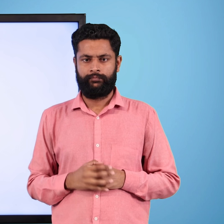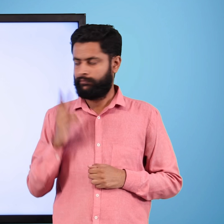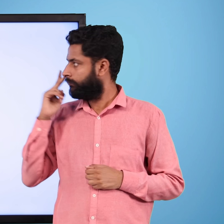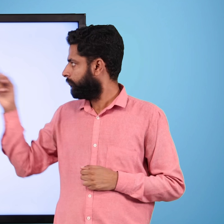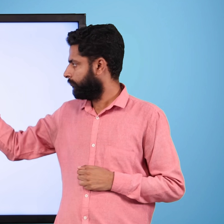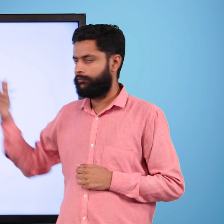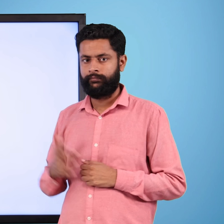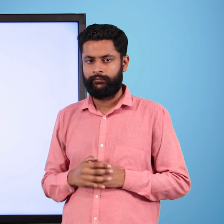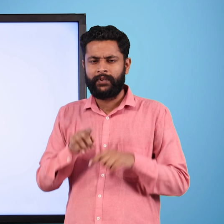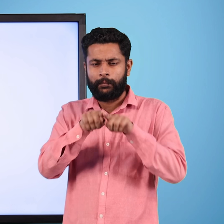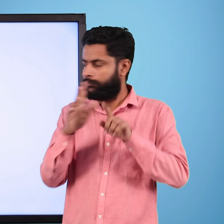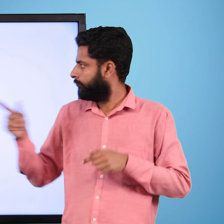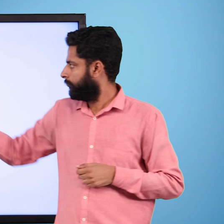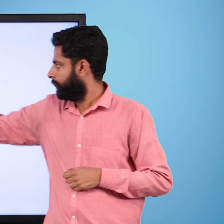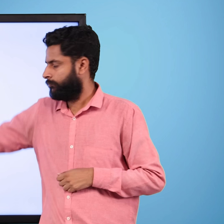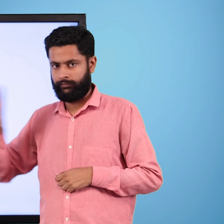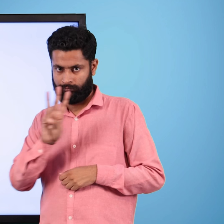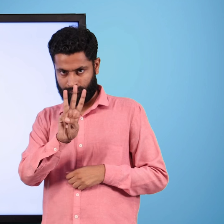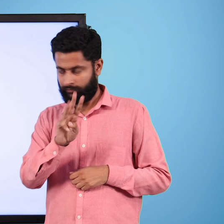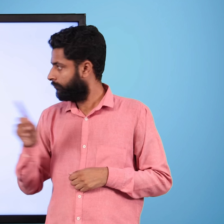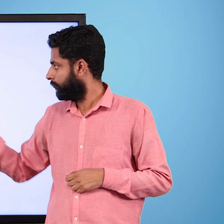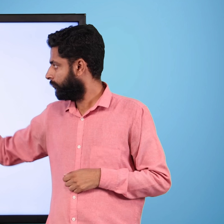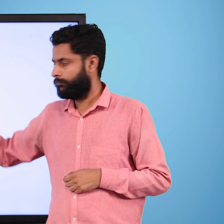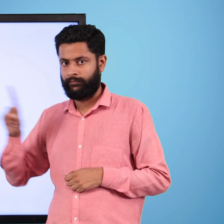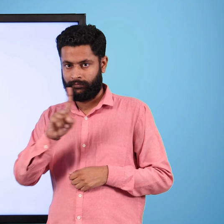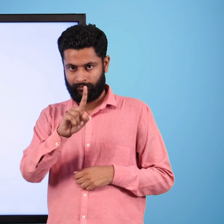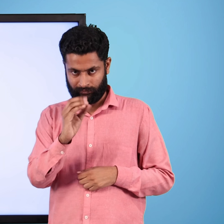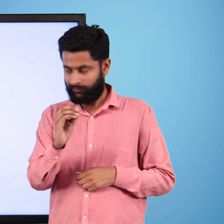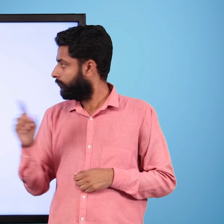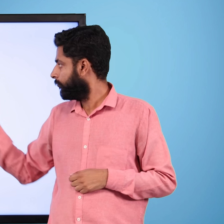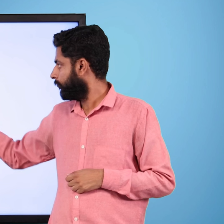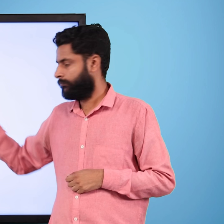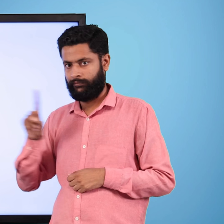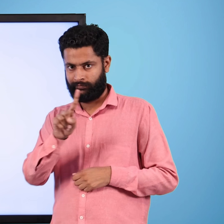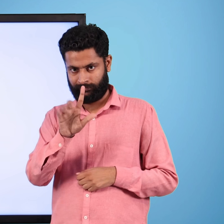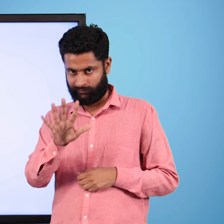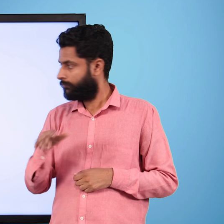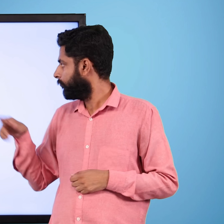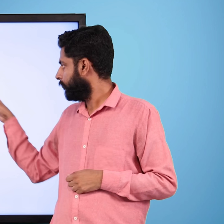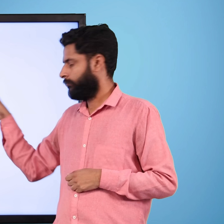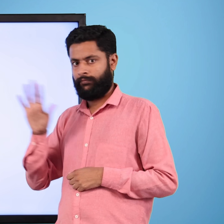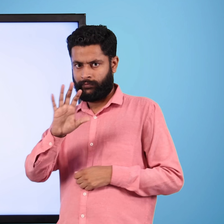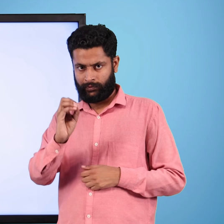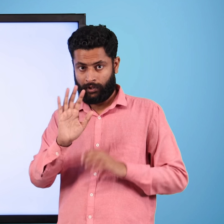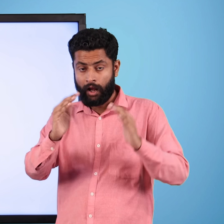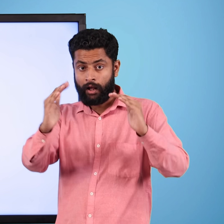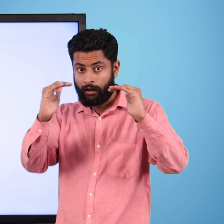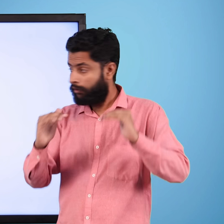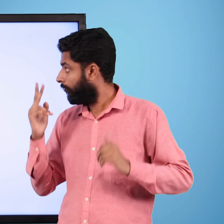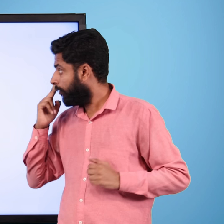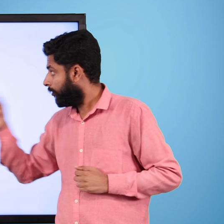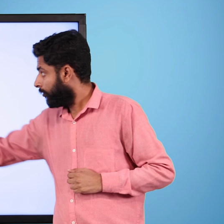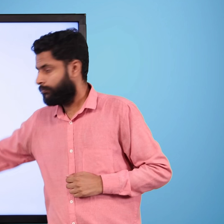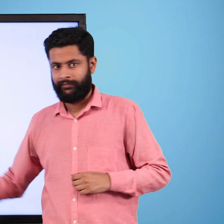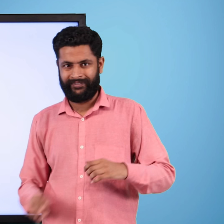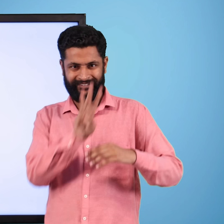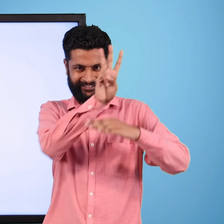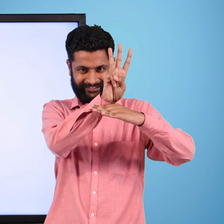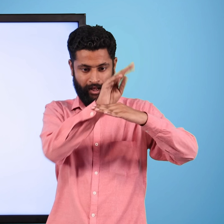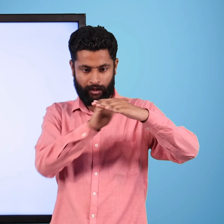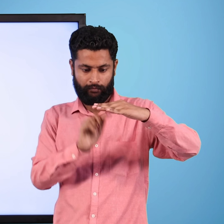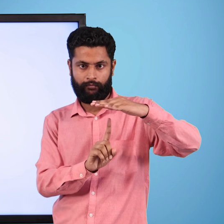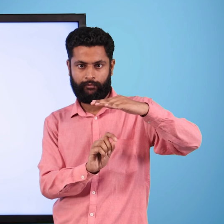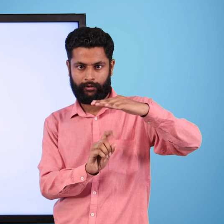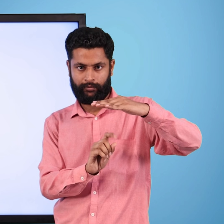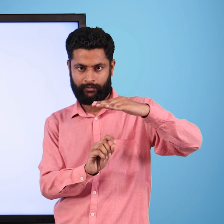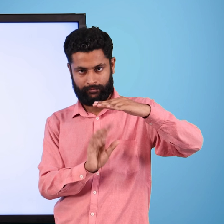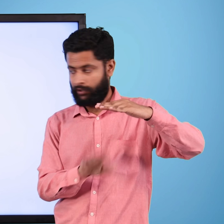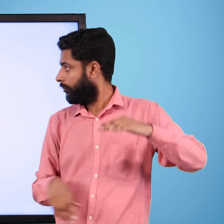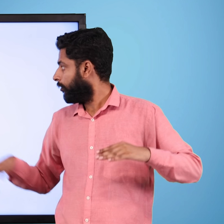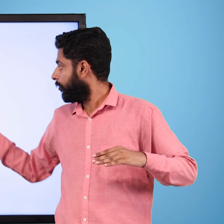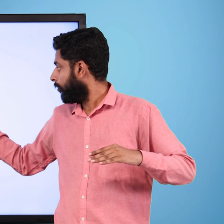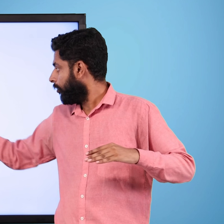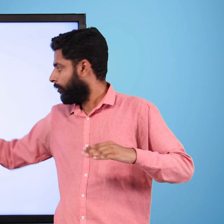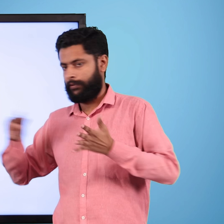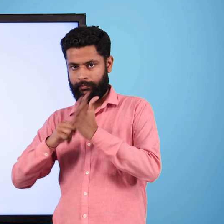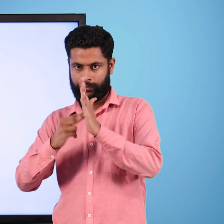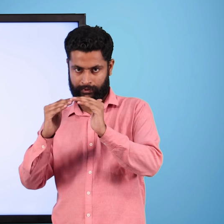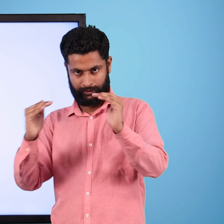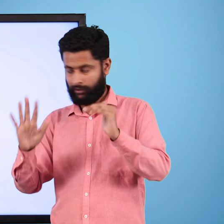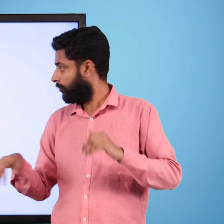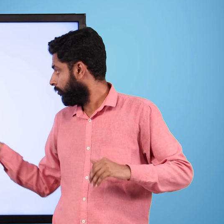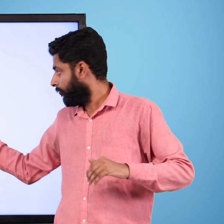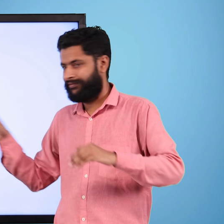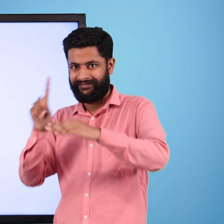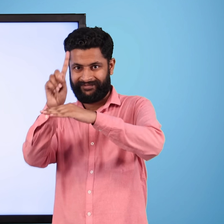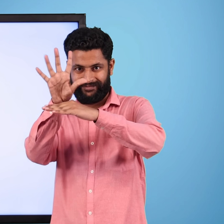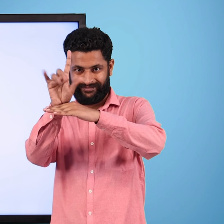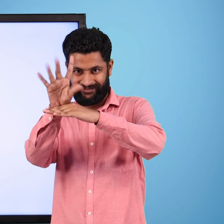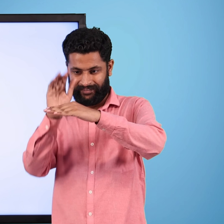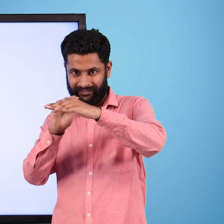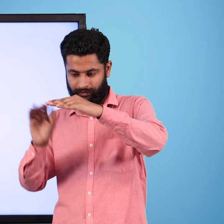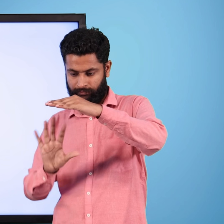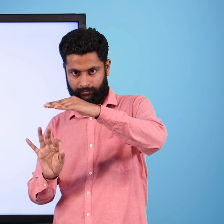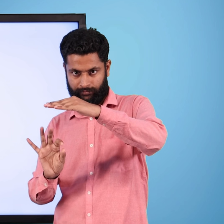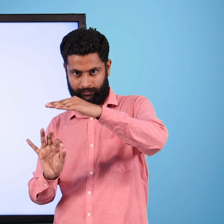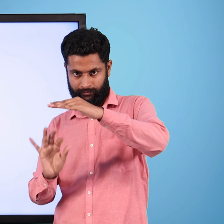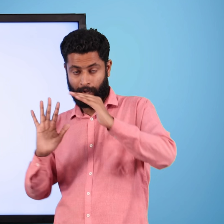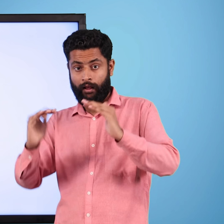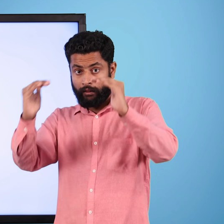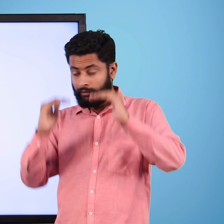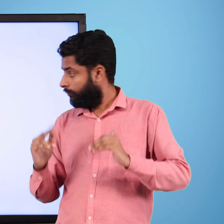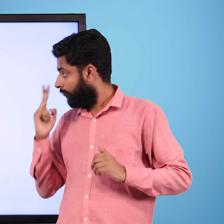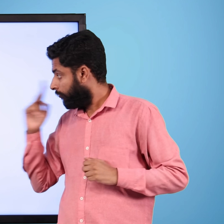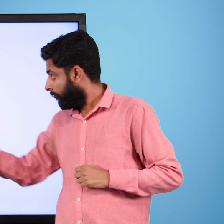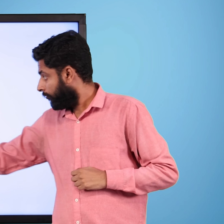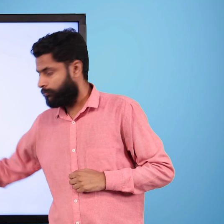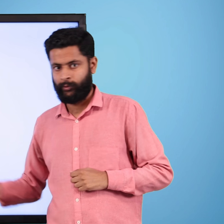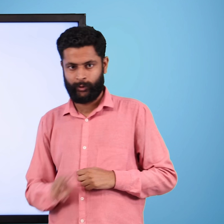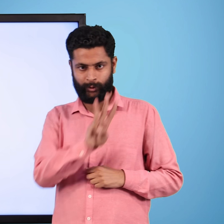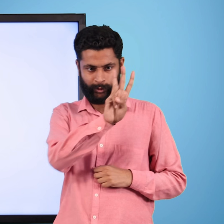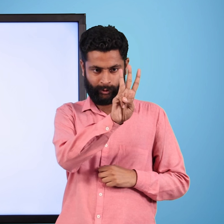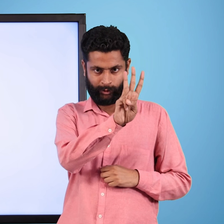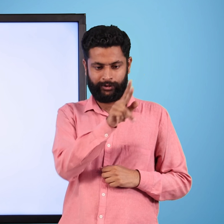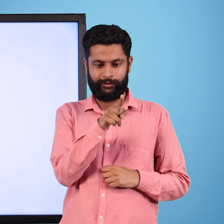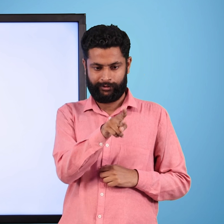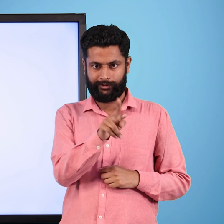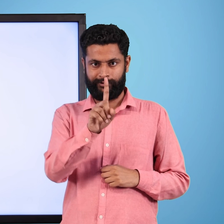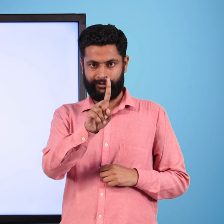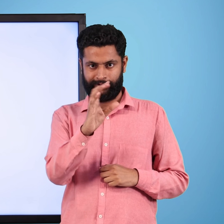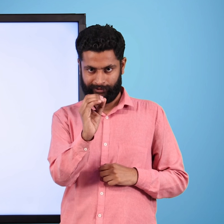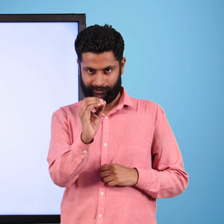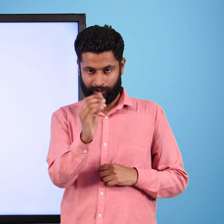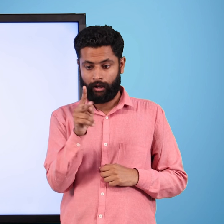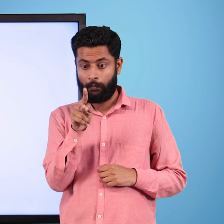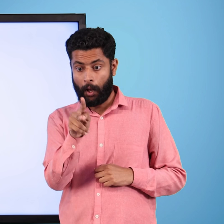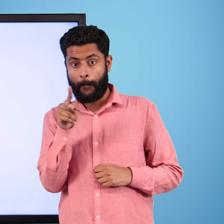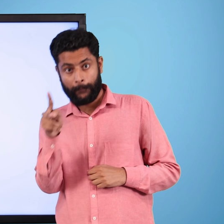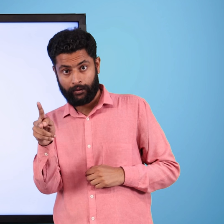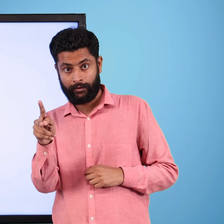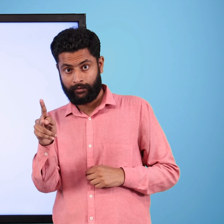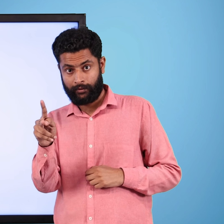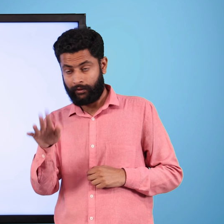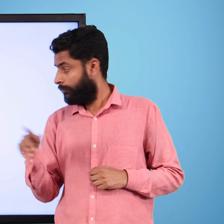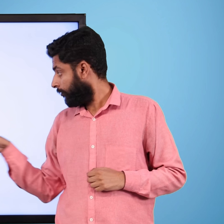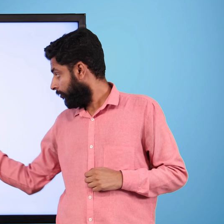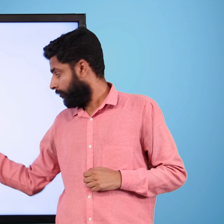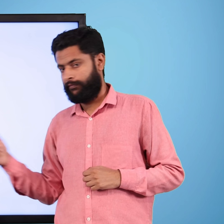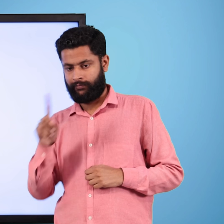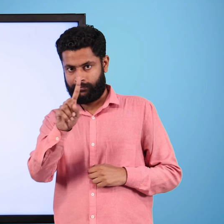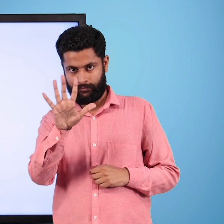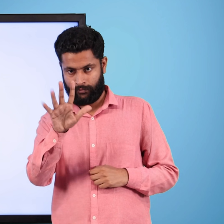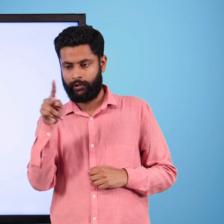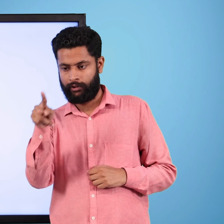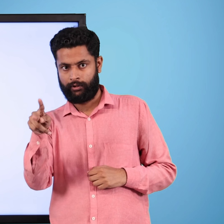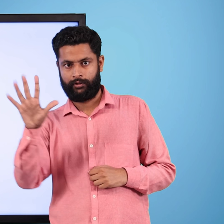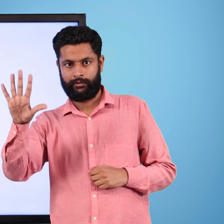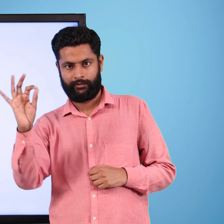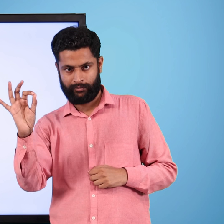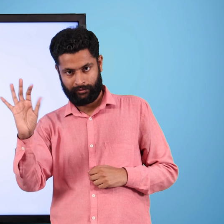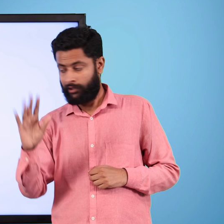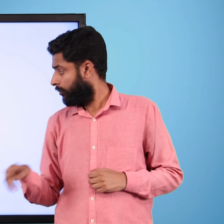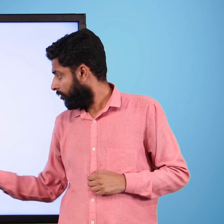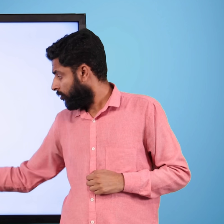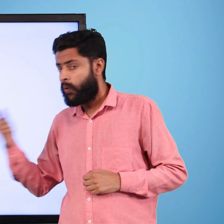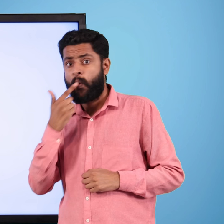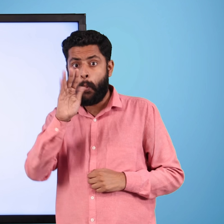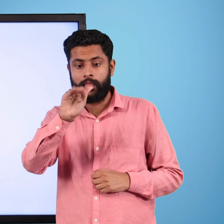3, 10, 15, 50 are in proportion, since 3 / 10 = 15 / 50. We write the proportion as 3:10 :: 15:50.